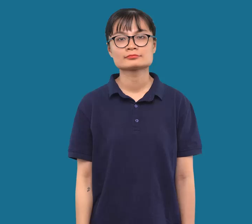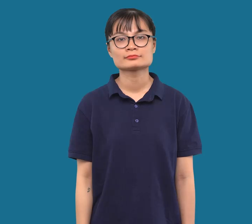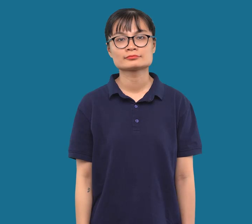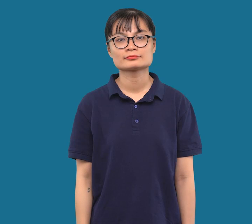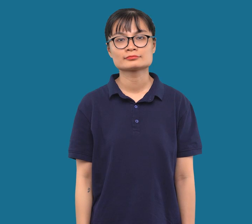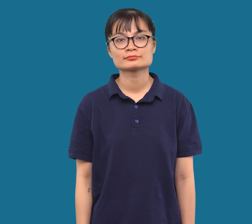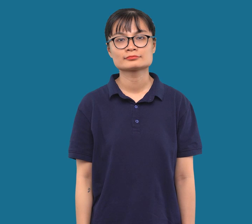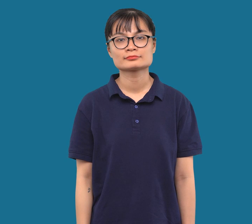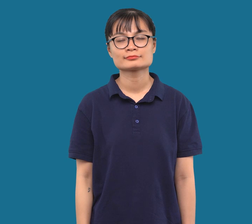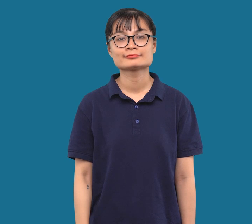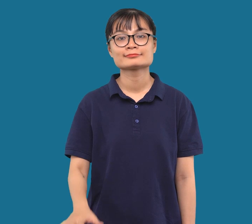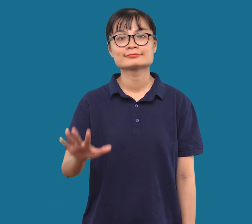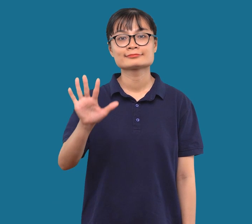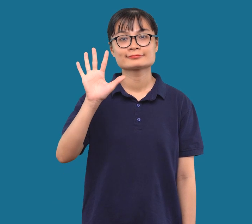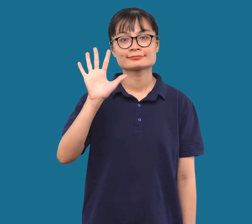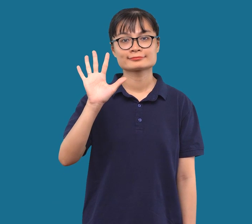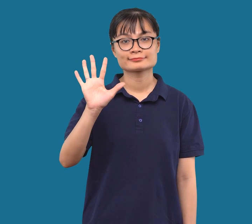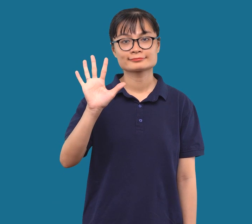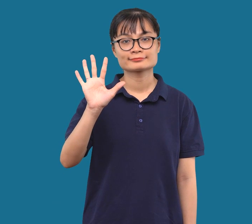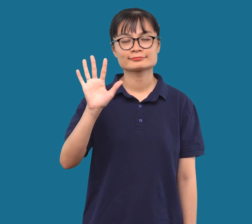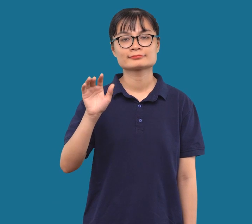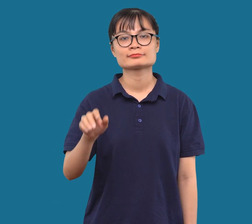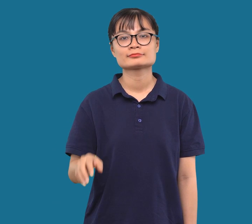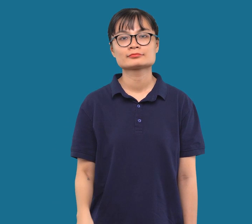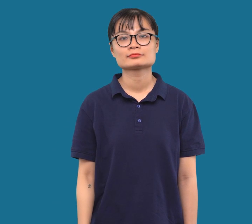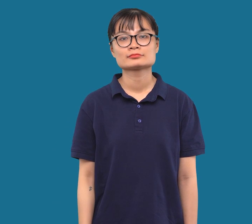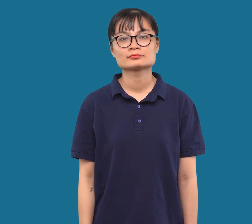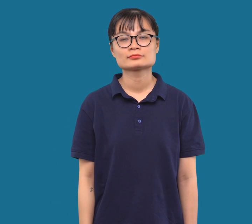5